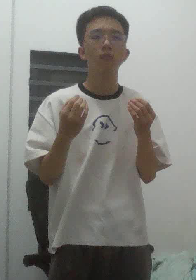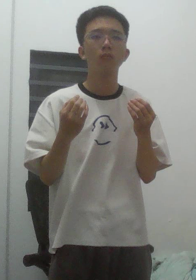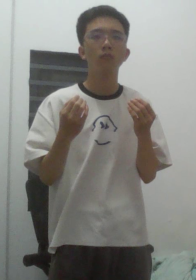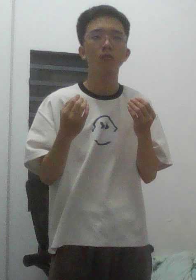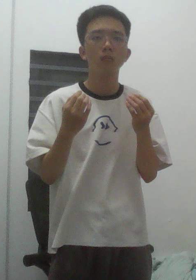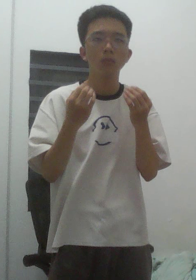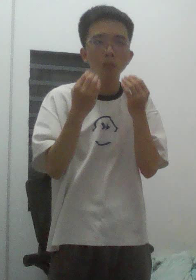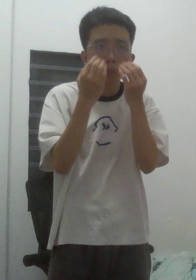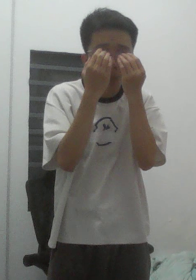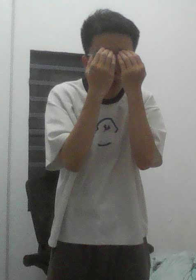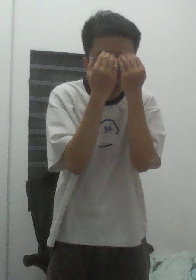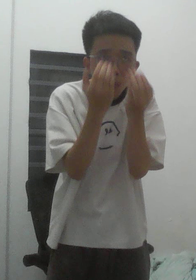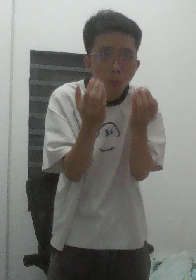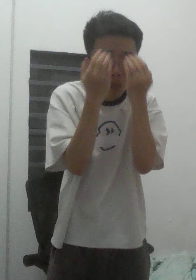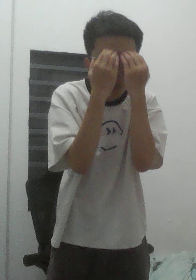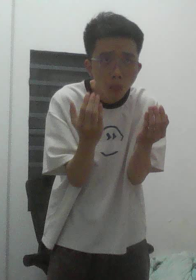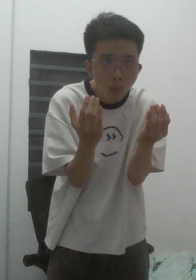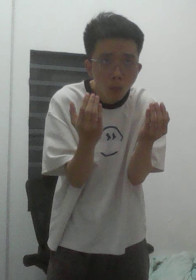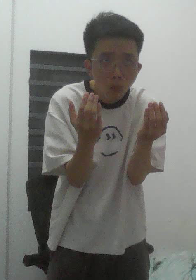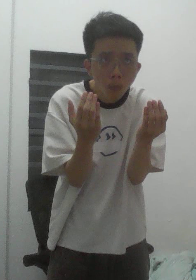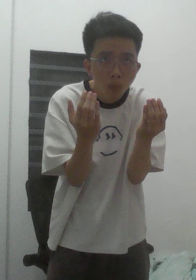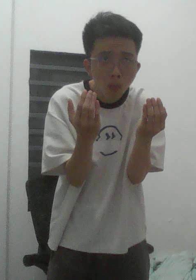ngac nhien